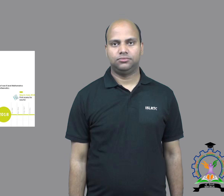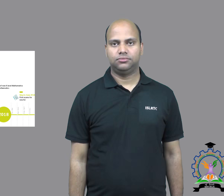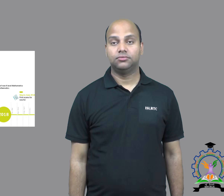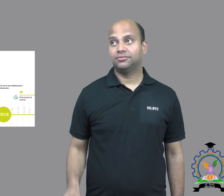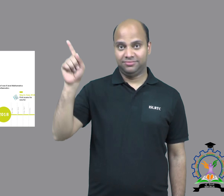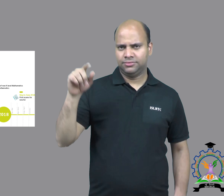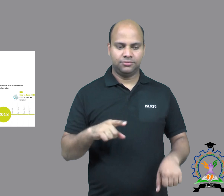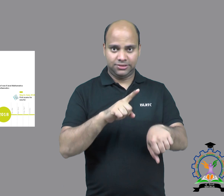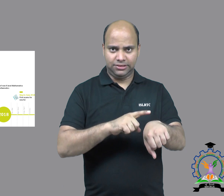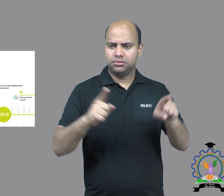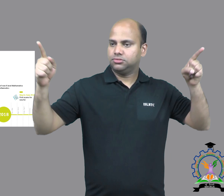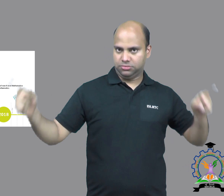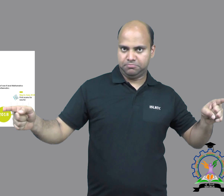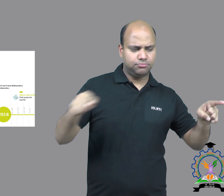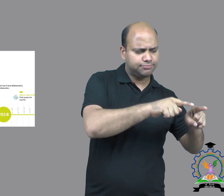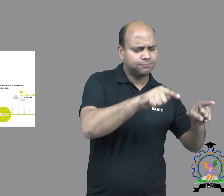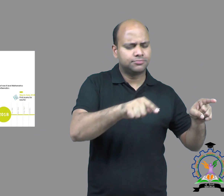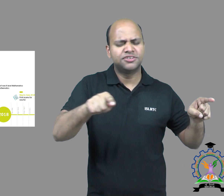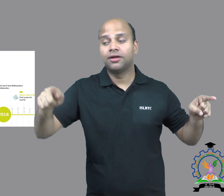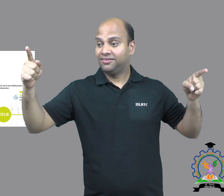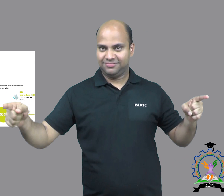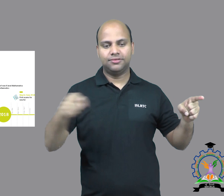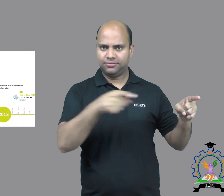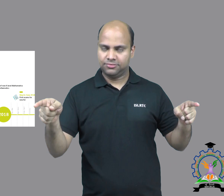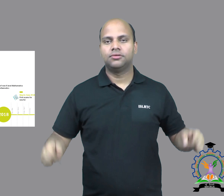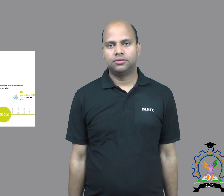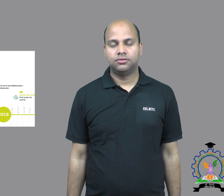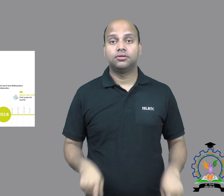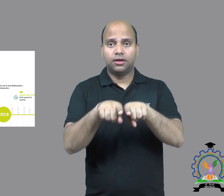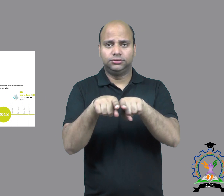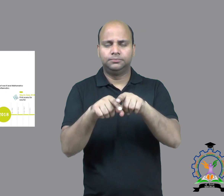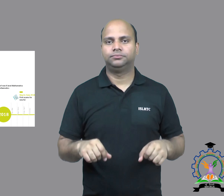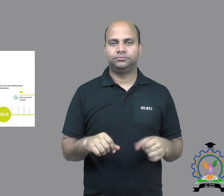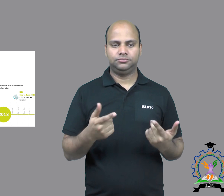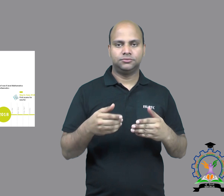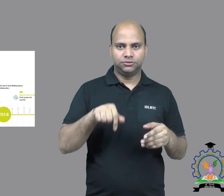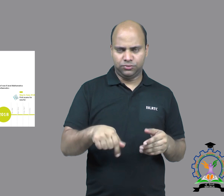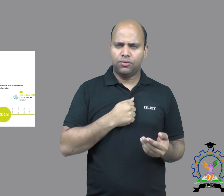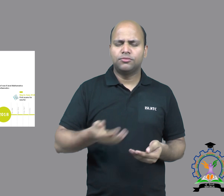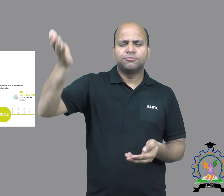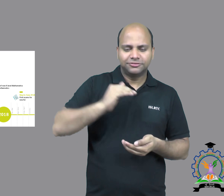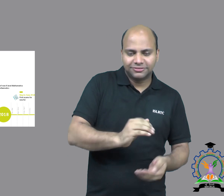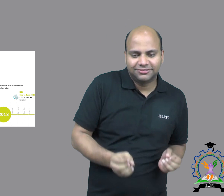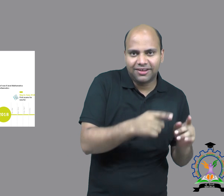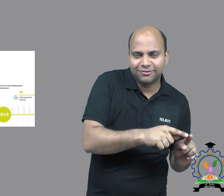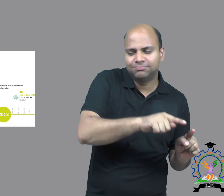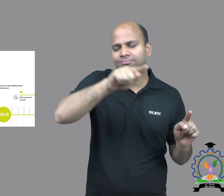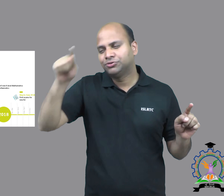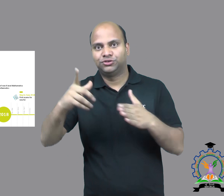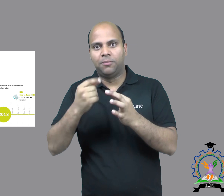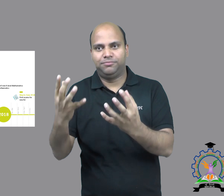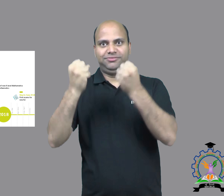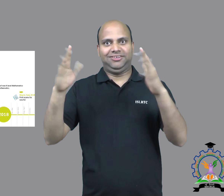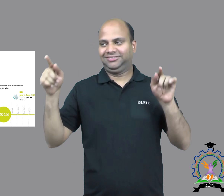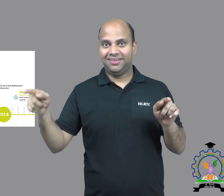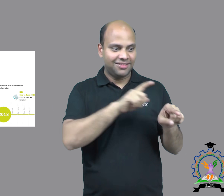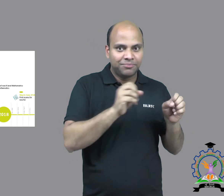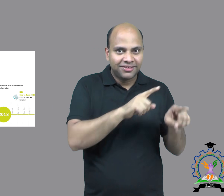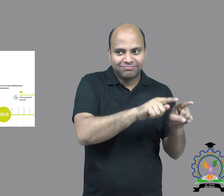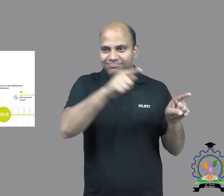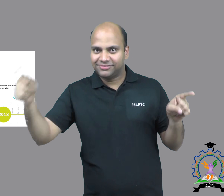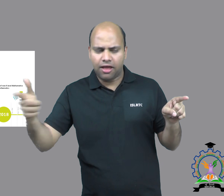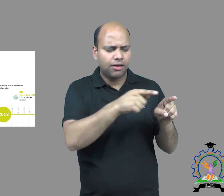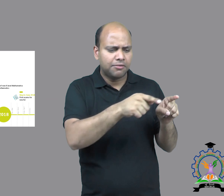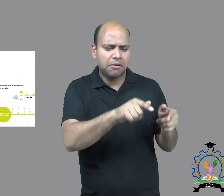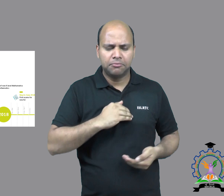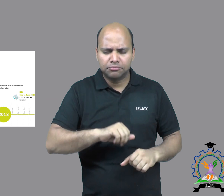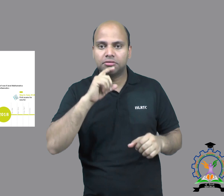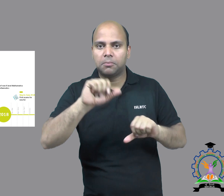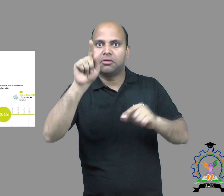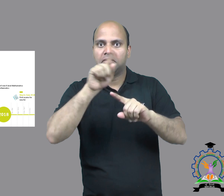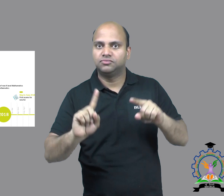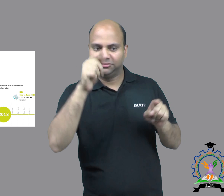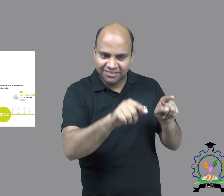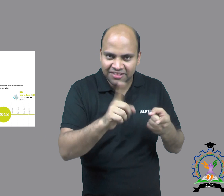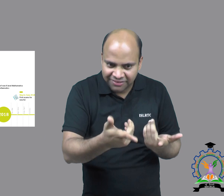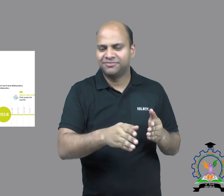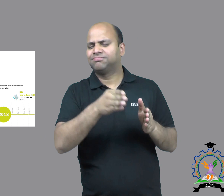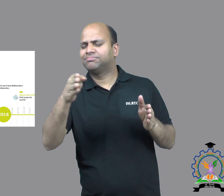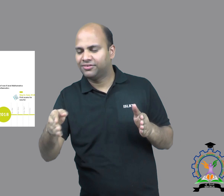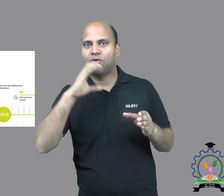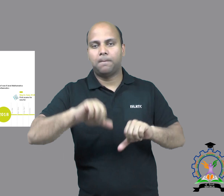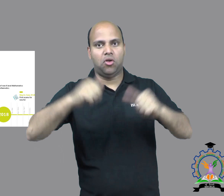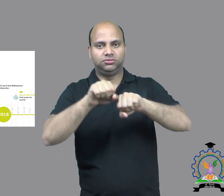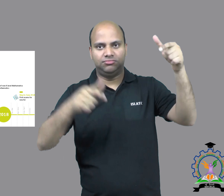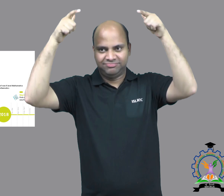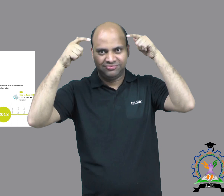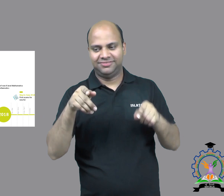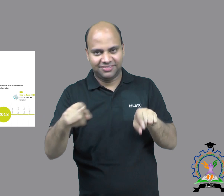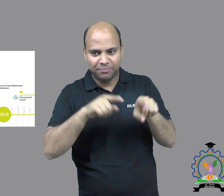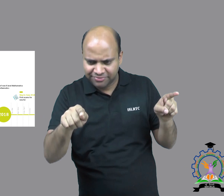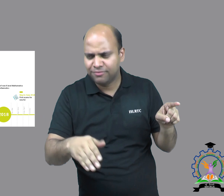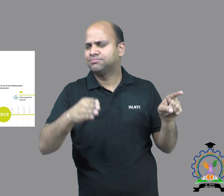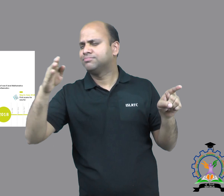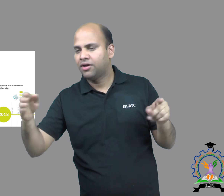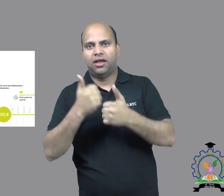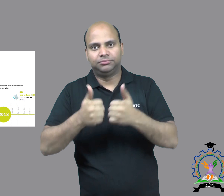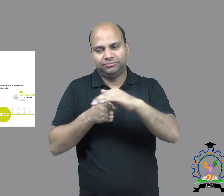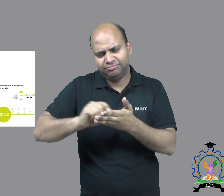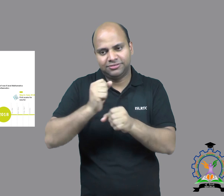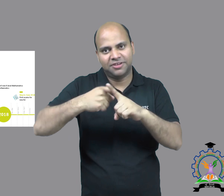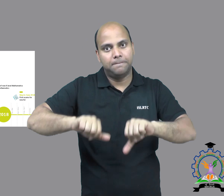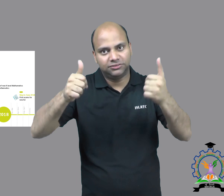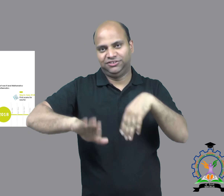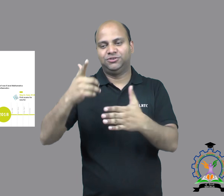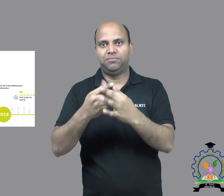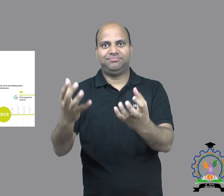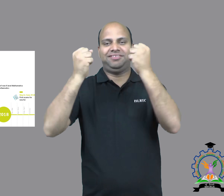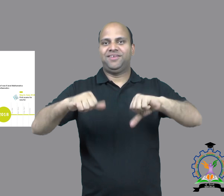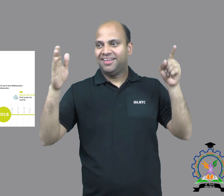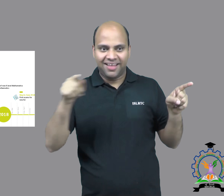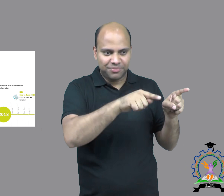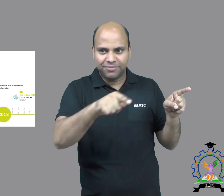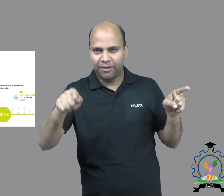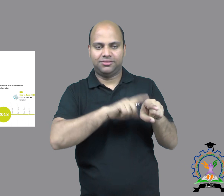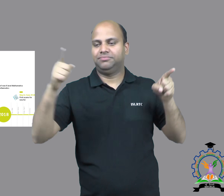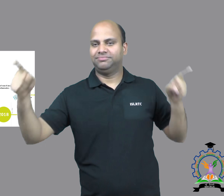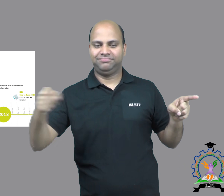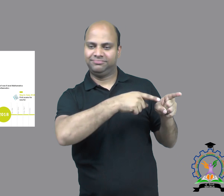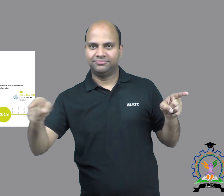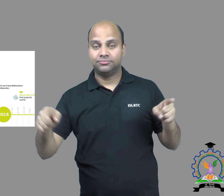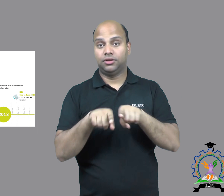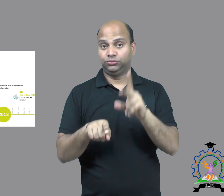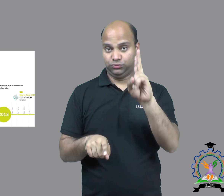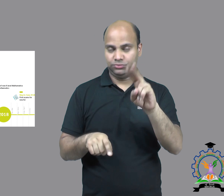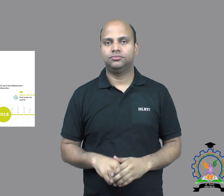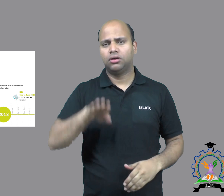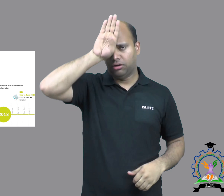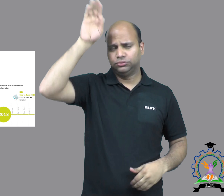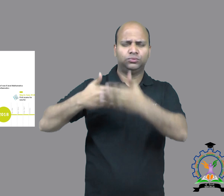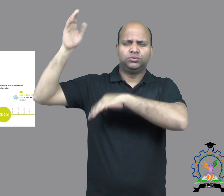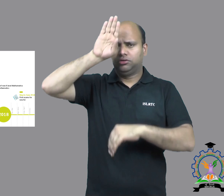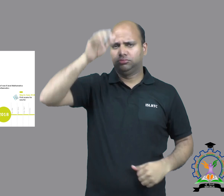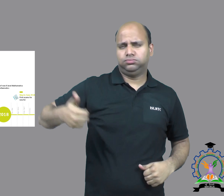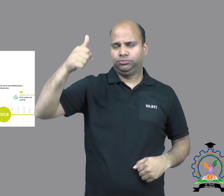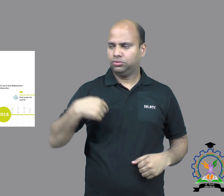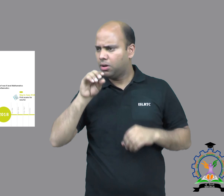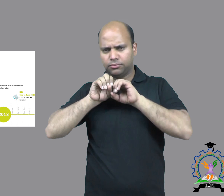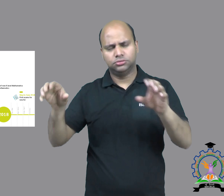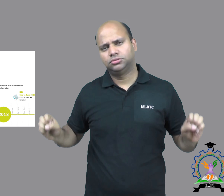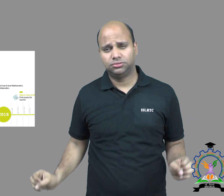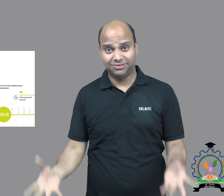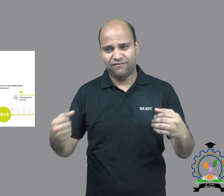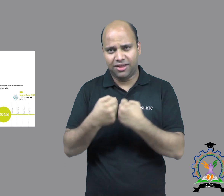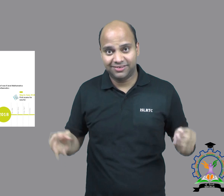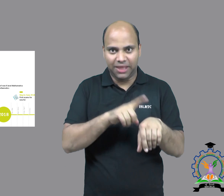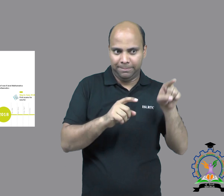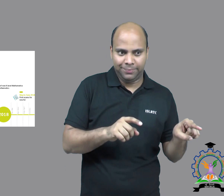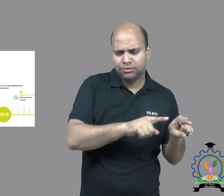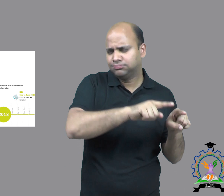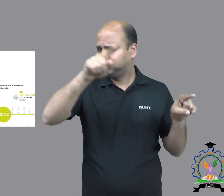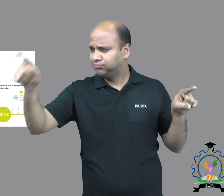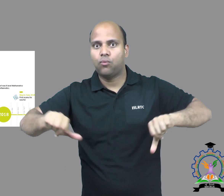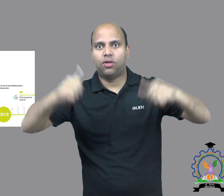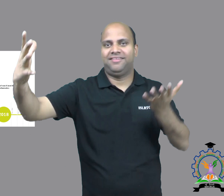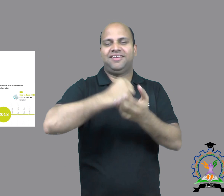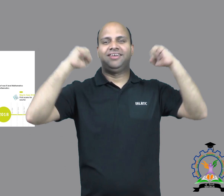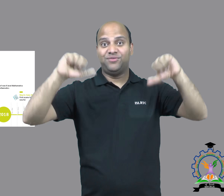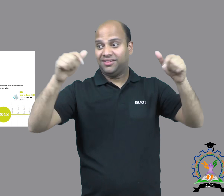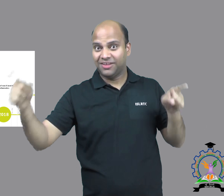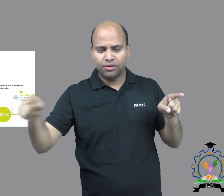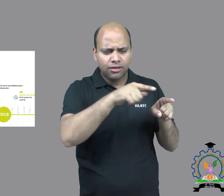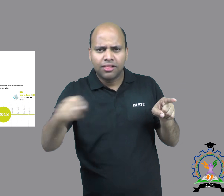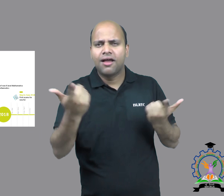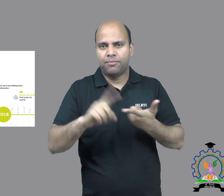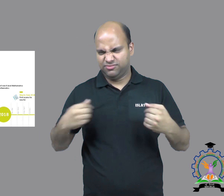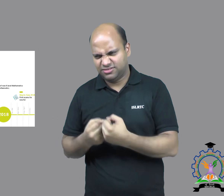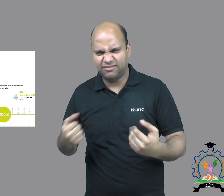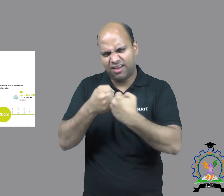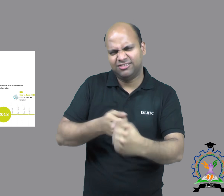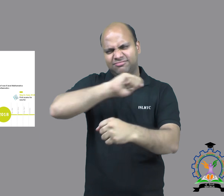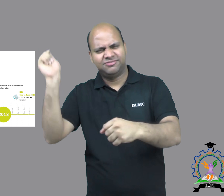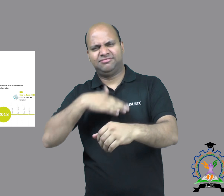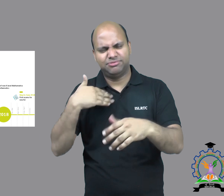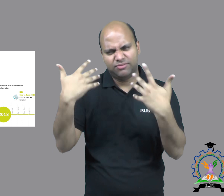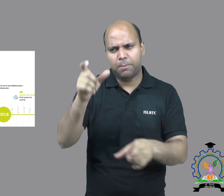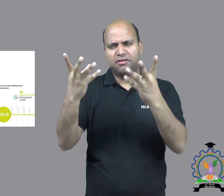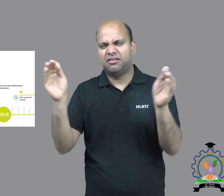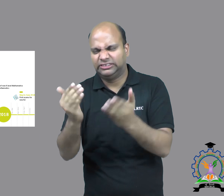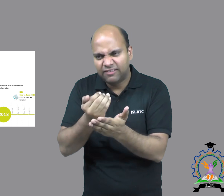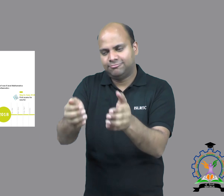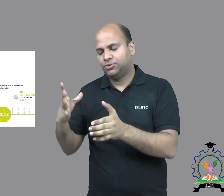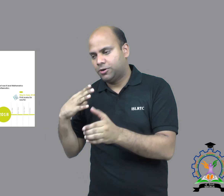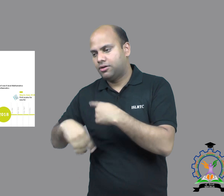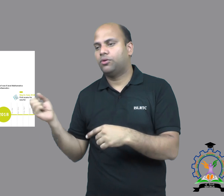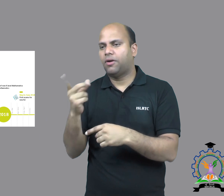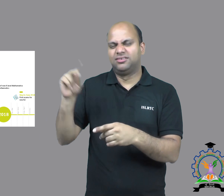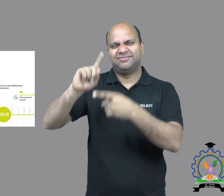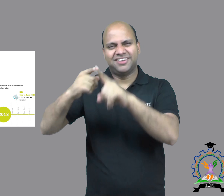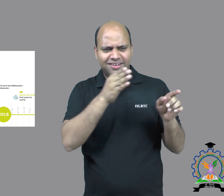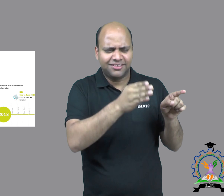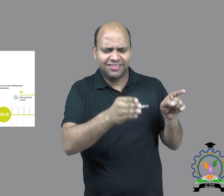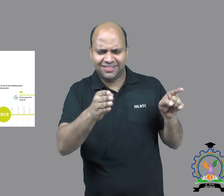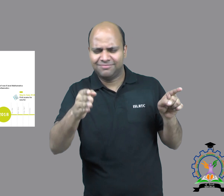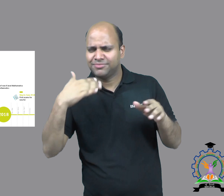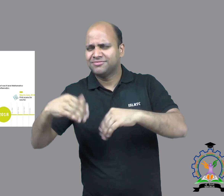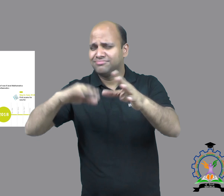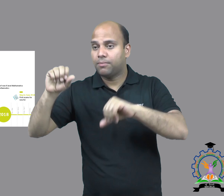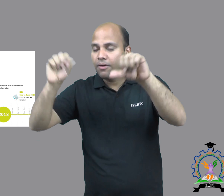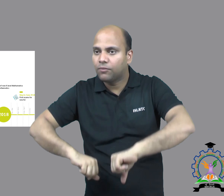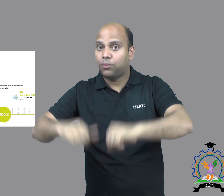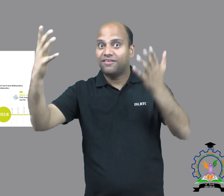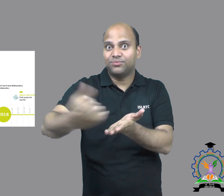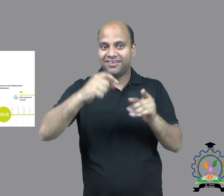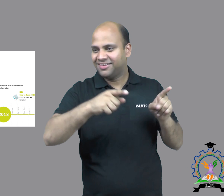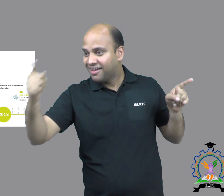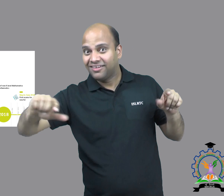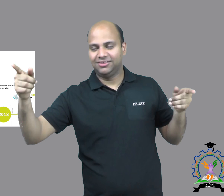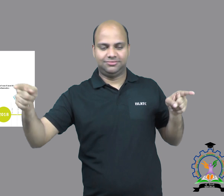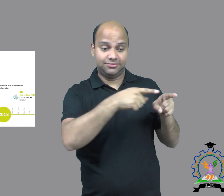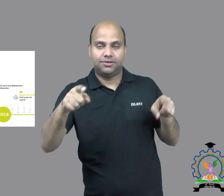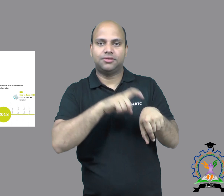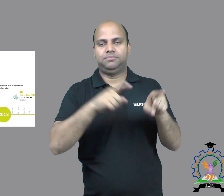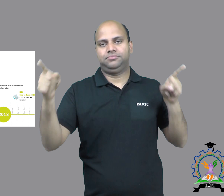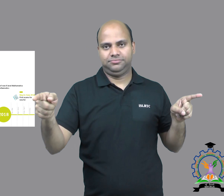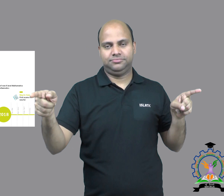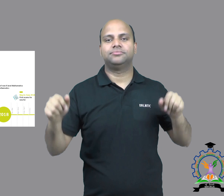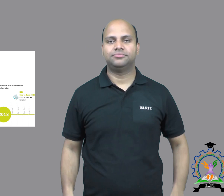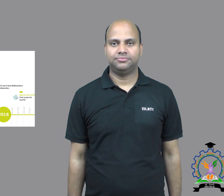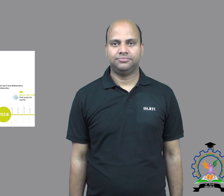Timeline